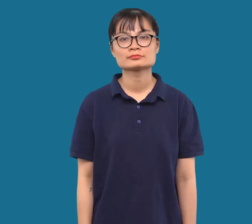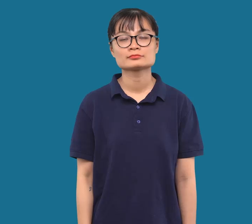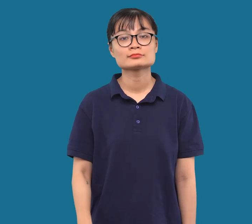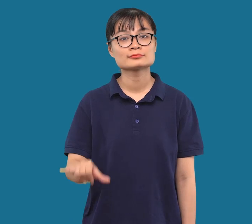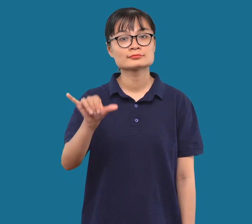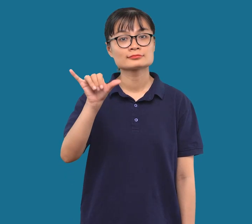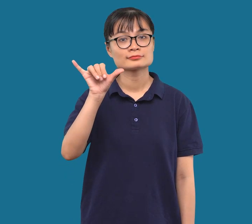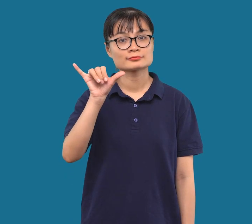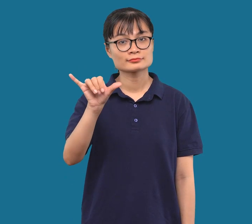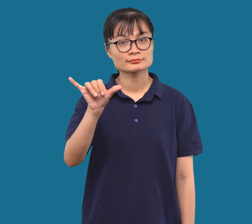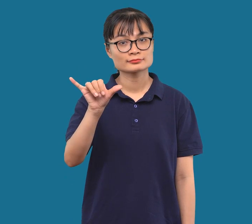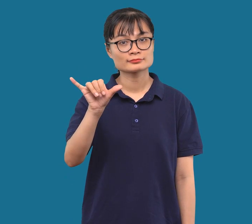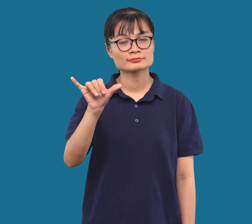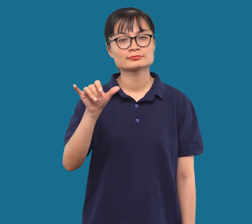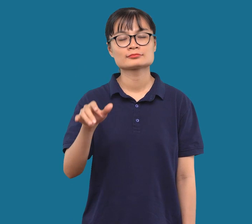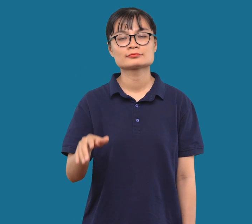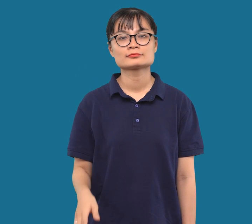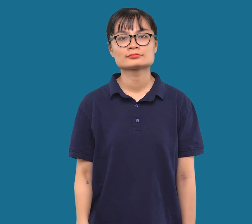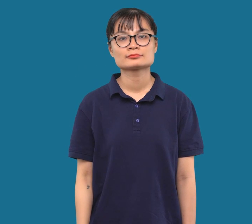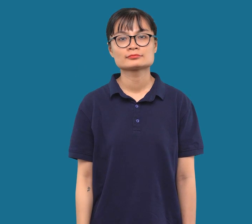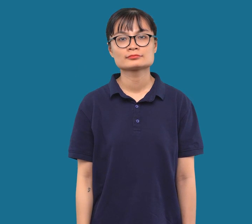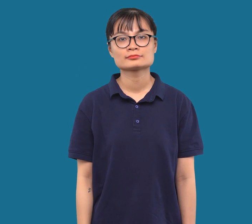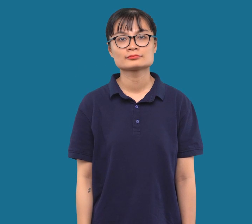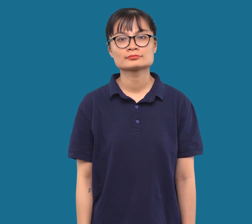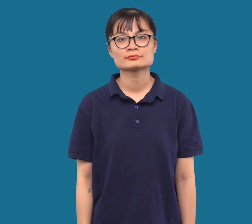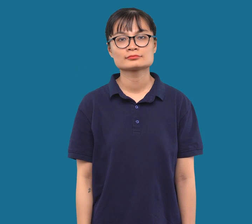6